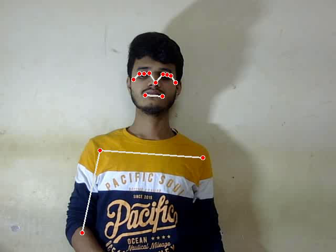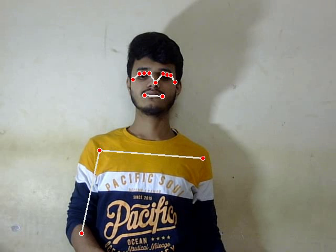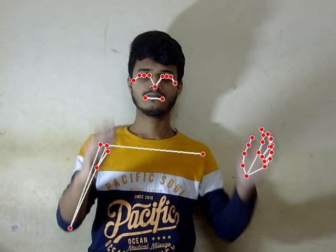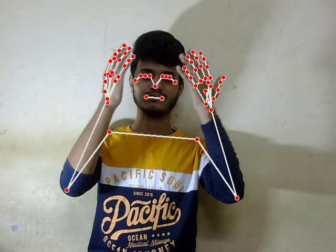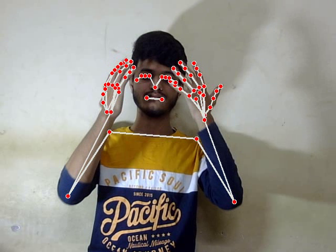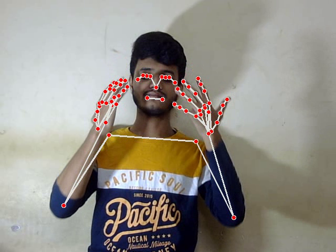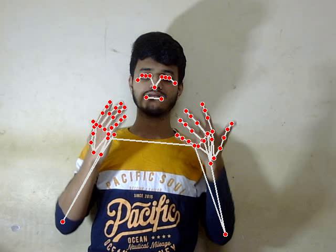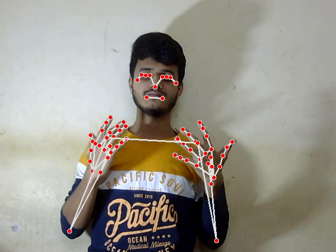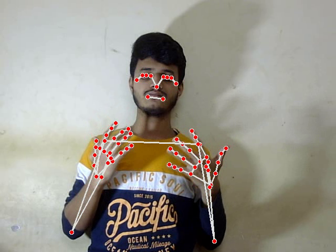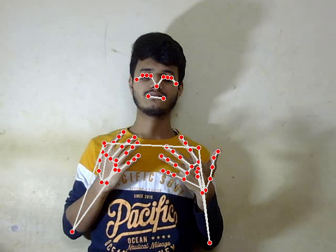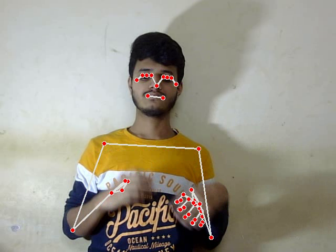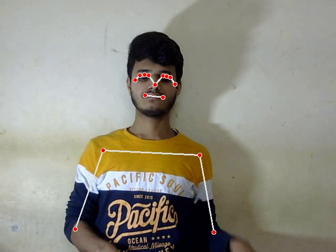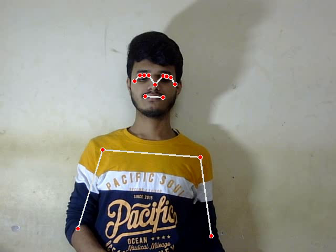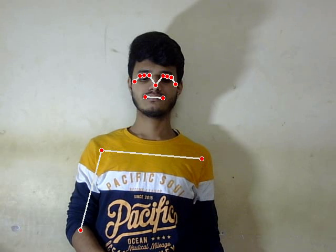sad